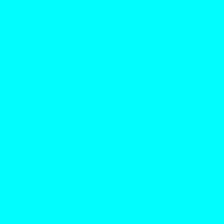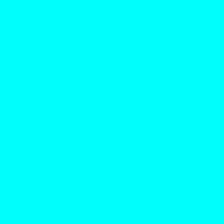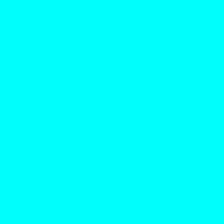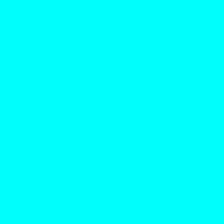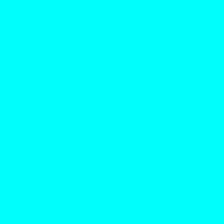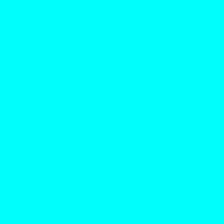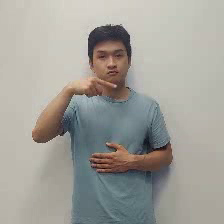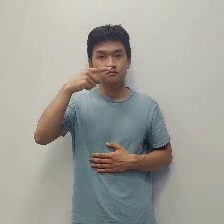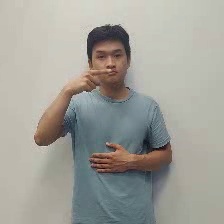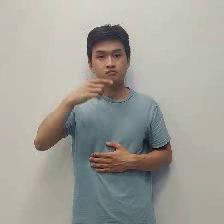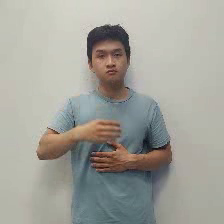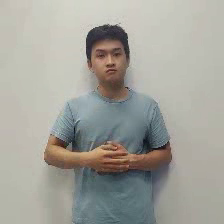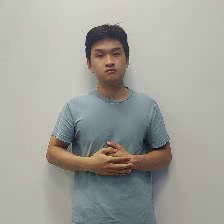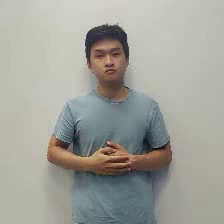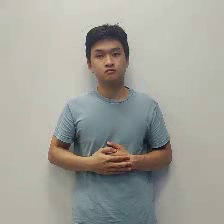Nói